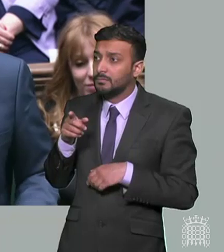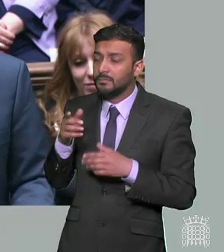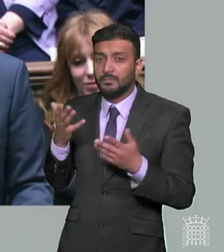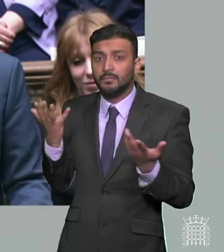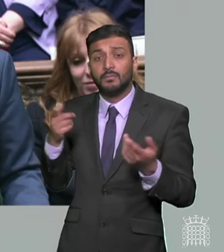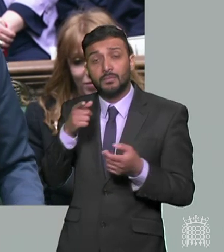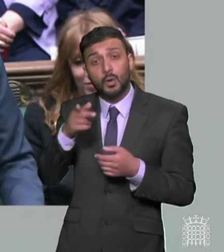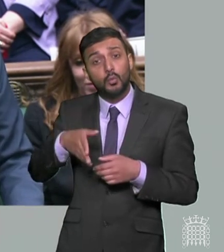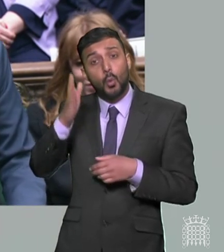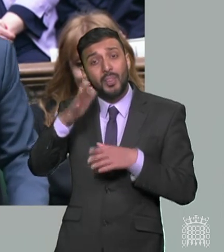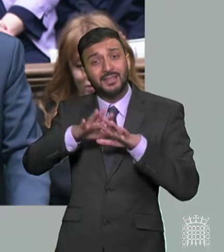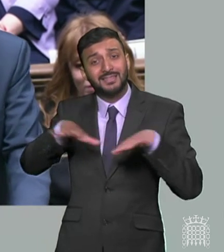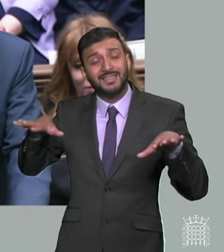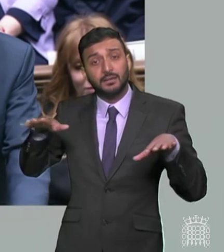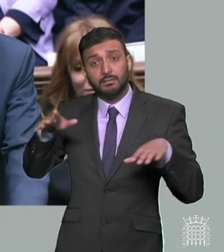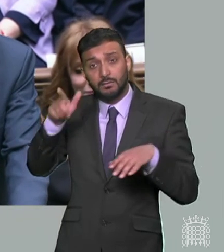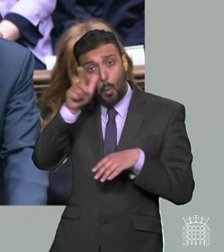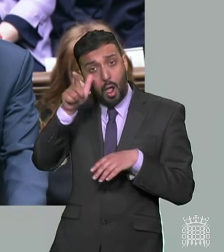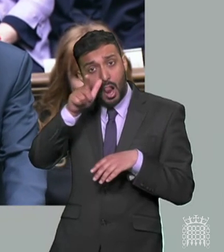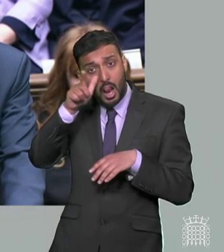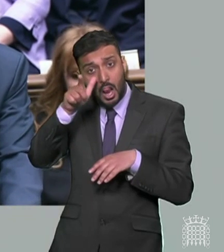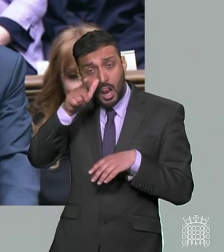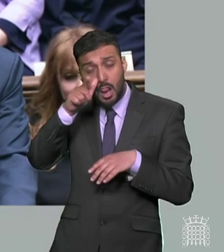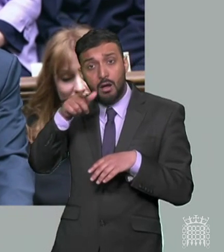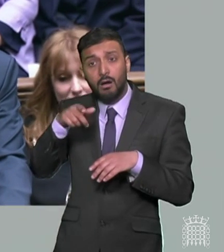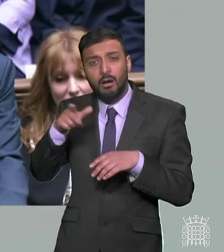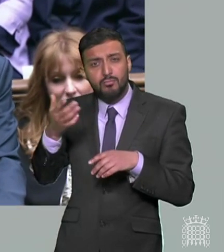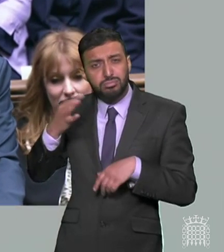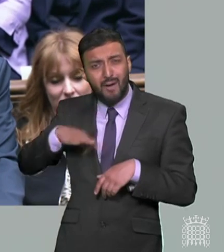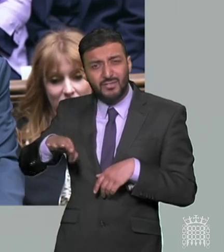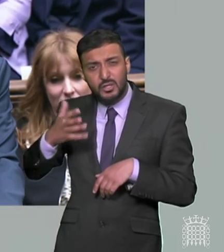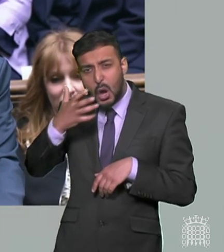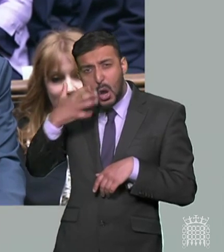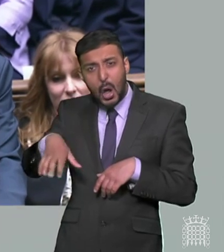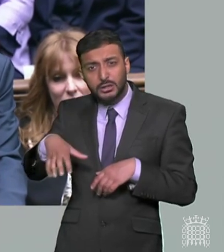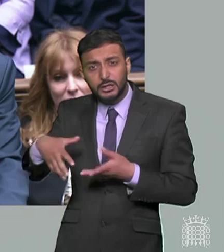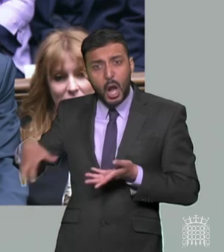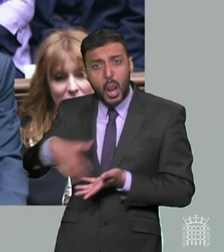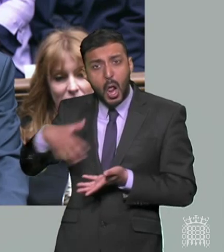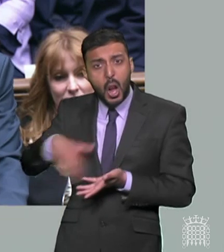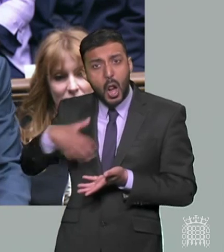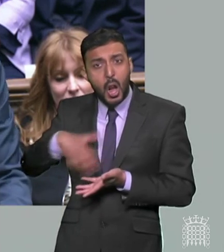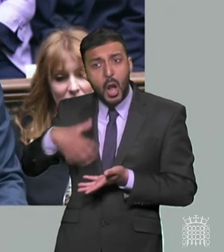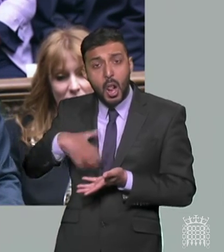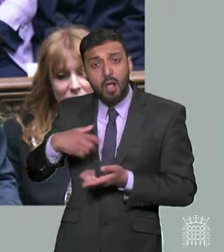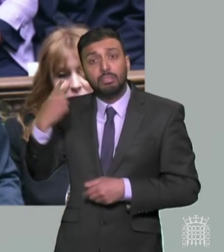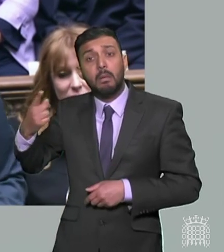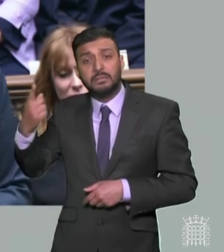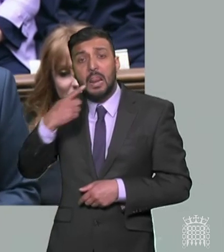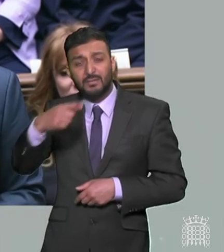North sea oil producers are making so much unexpected profit that they call themselves a “cash machine”.